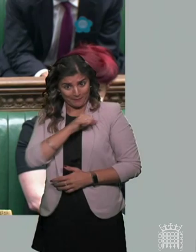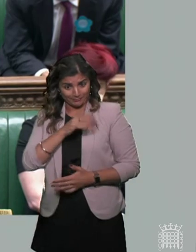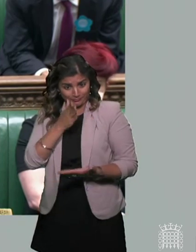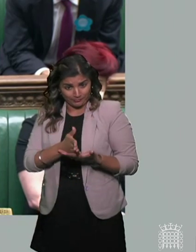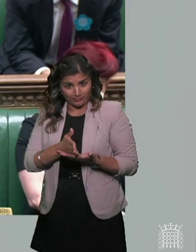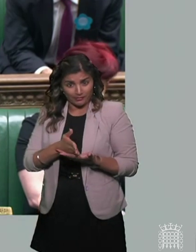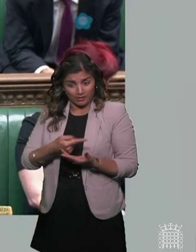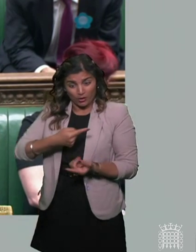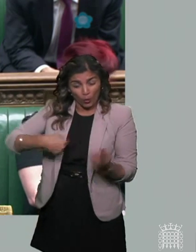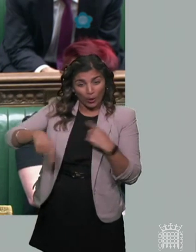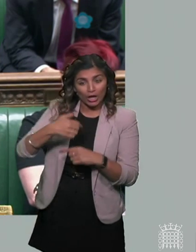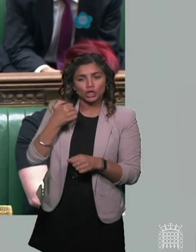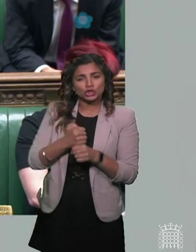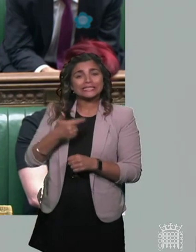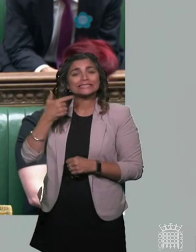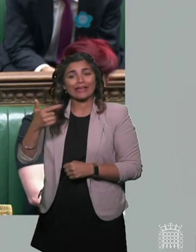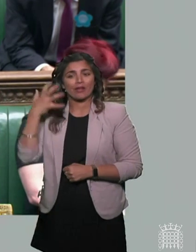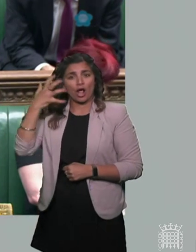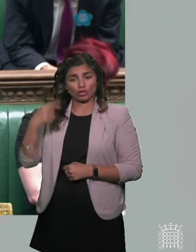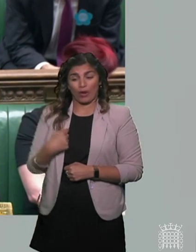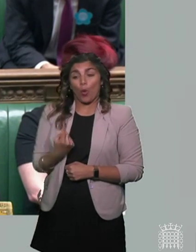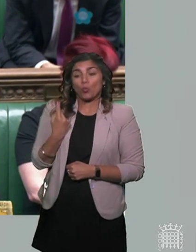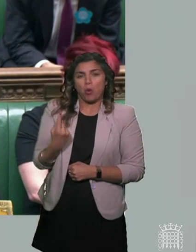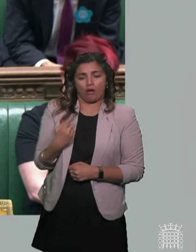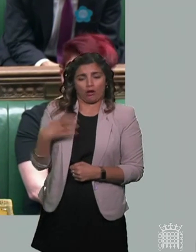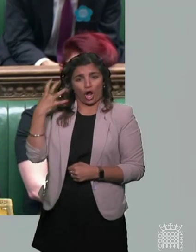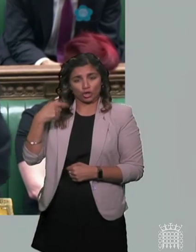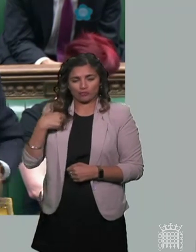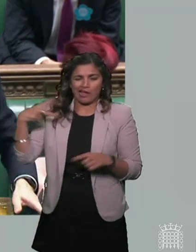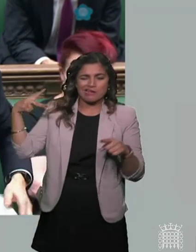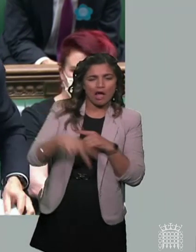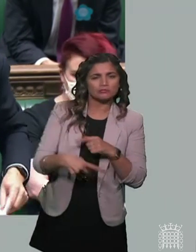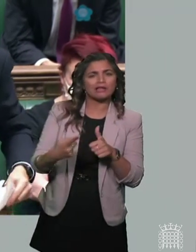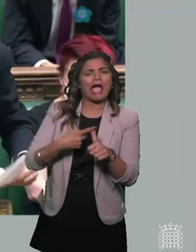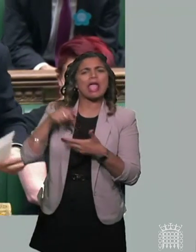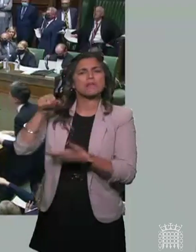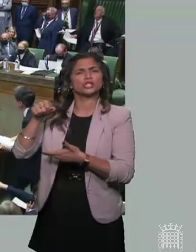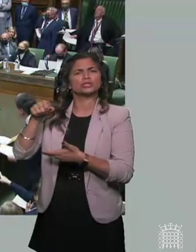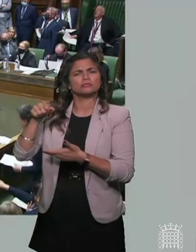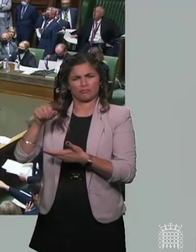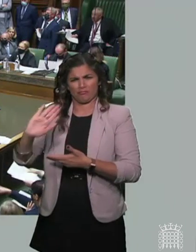to deliver on that promise that we are the only G7 country to cut the aid budget in the run-up to this crucial summit?